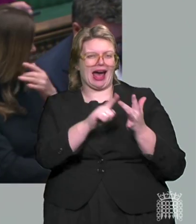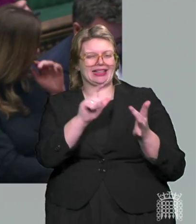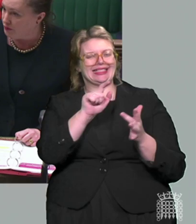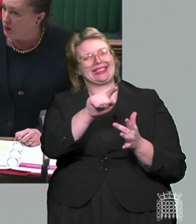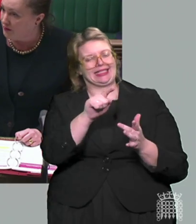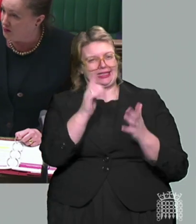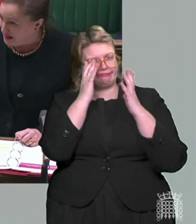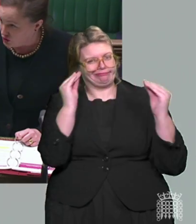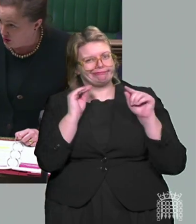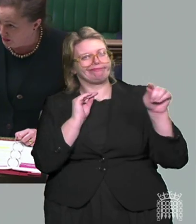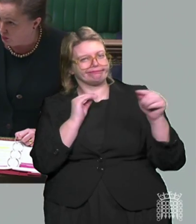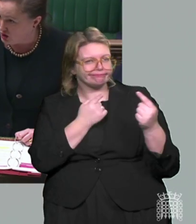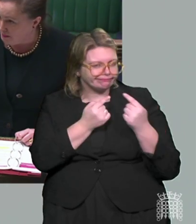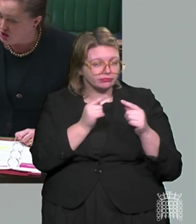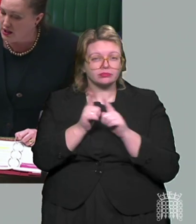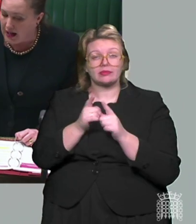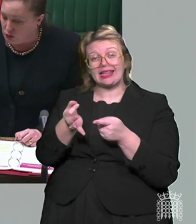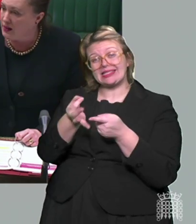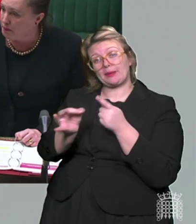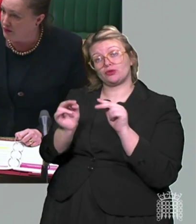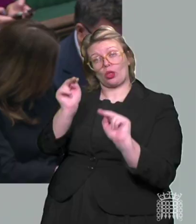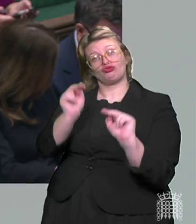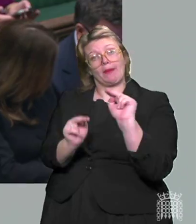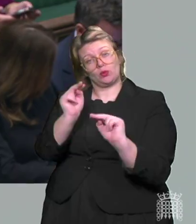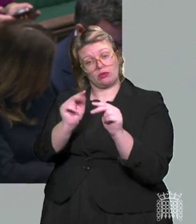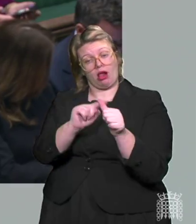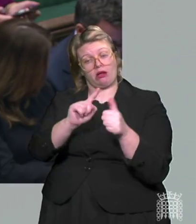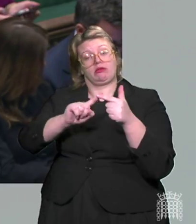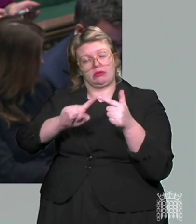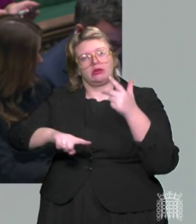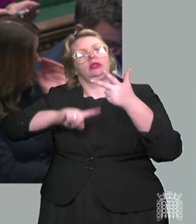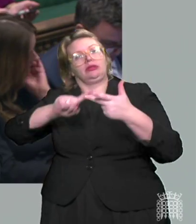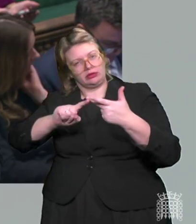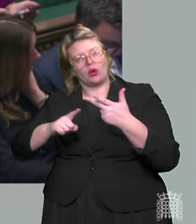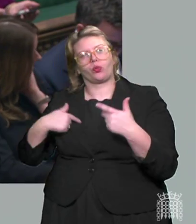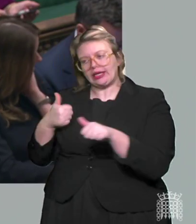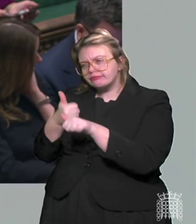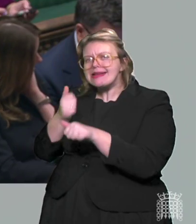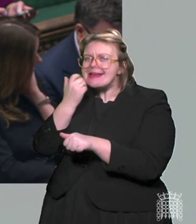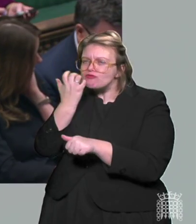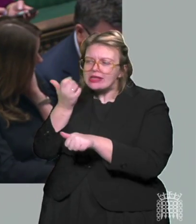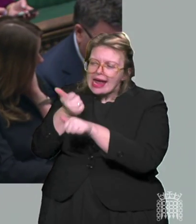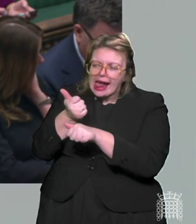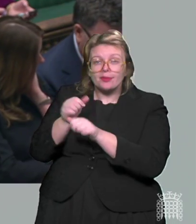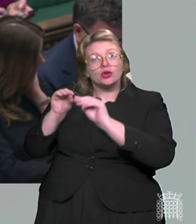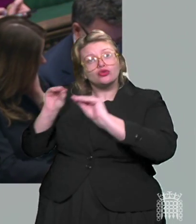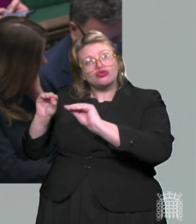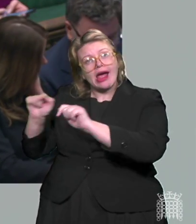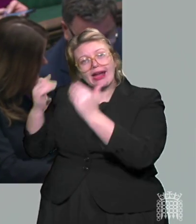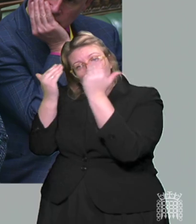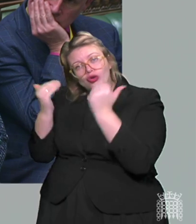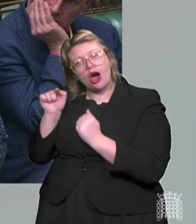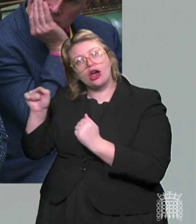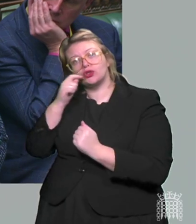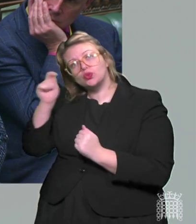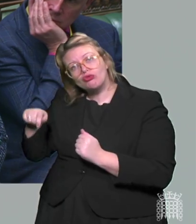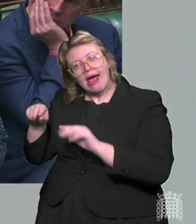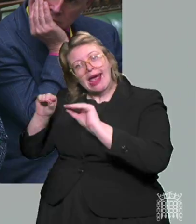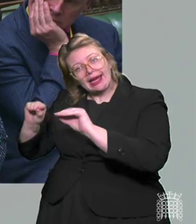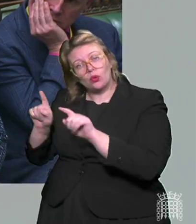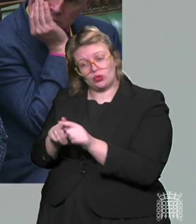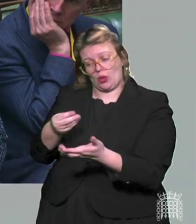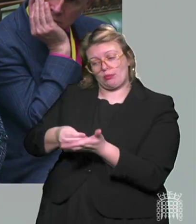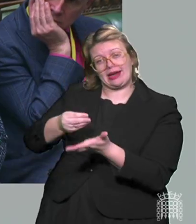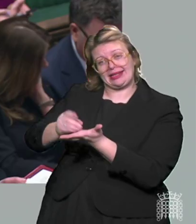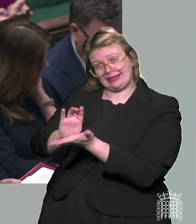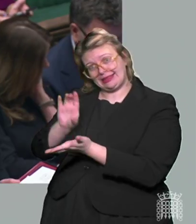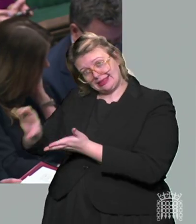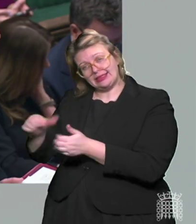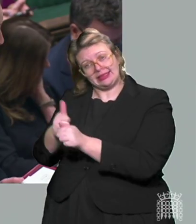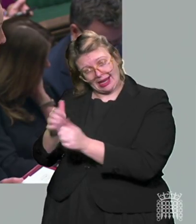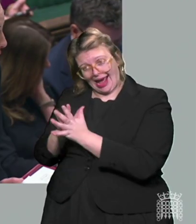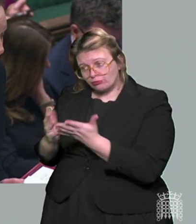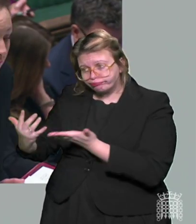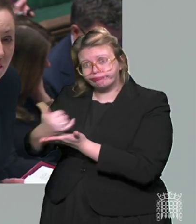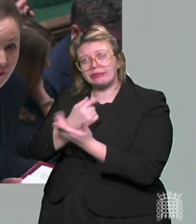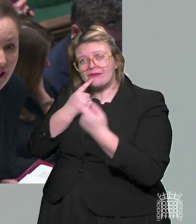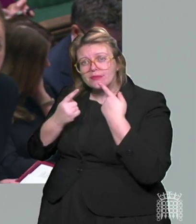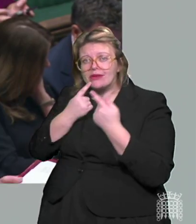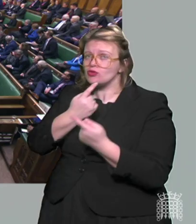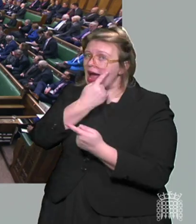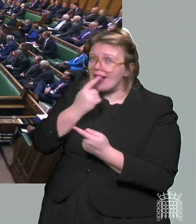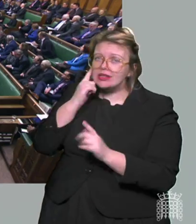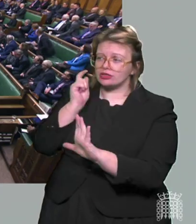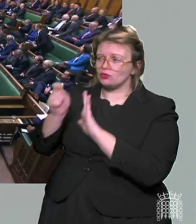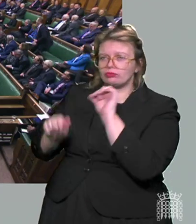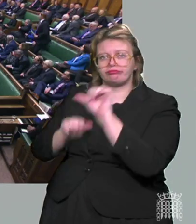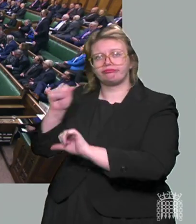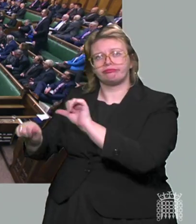Further, we have the work of the special tribunal that I mentioned, and we are providing a great deal of practical help on the ground in training Ukrainian judges and providing funding to help them to find evidence and to prosecute these crimes effectively.